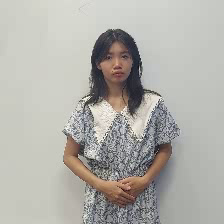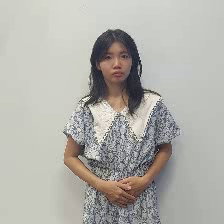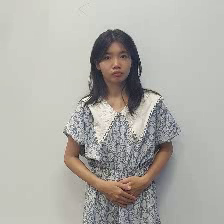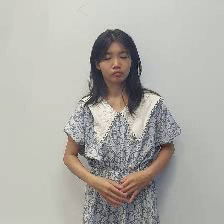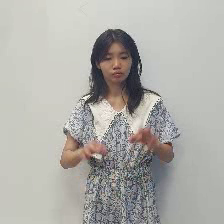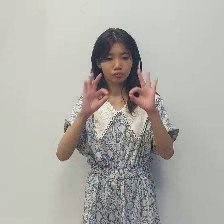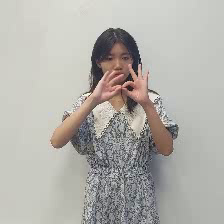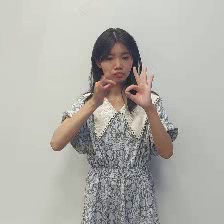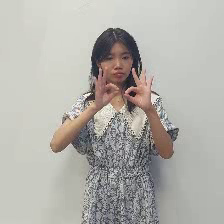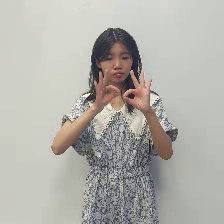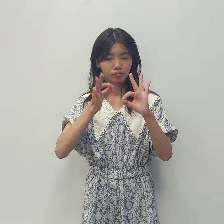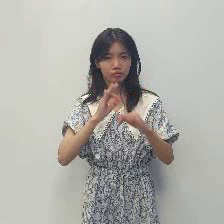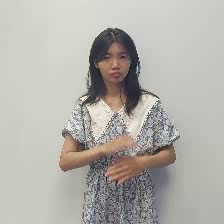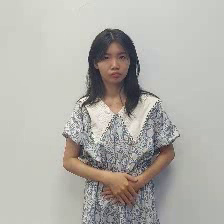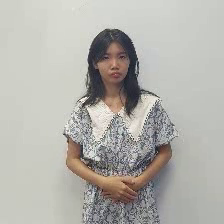Rau